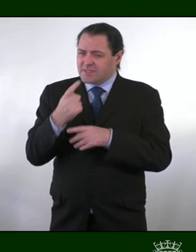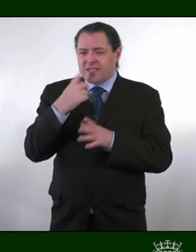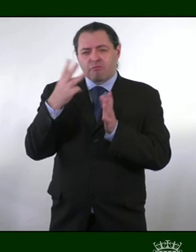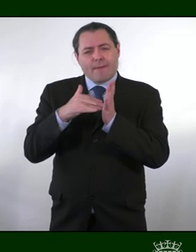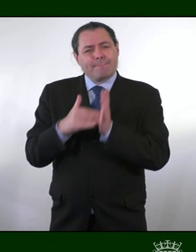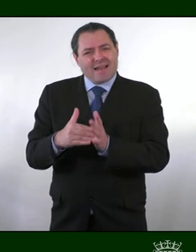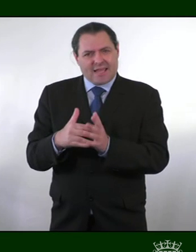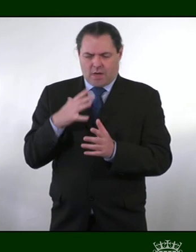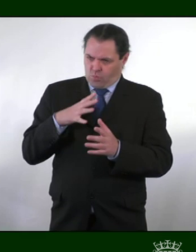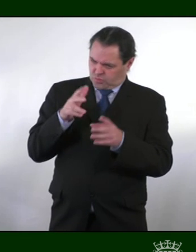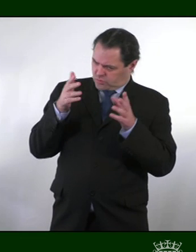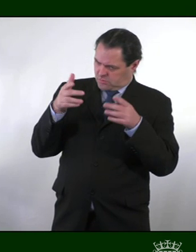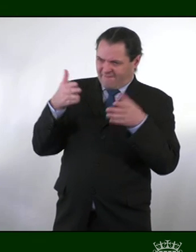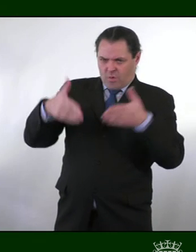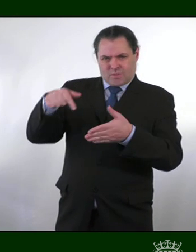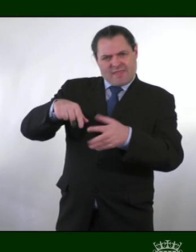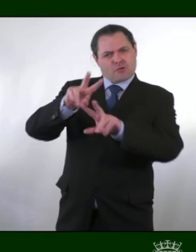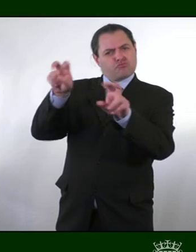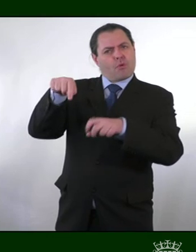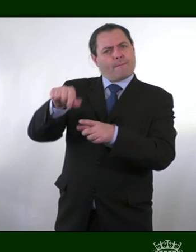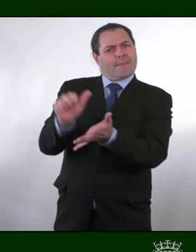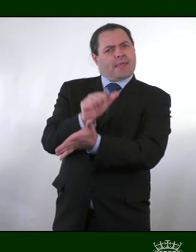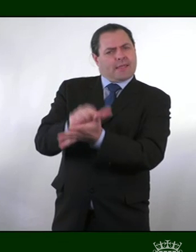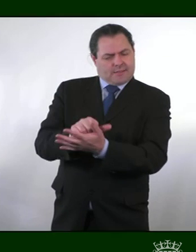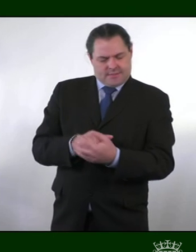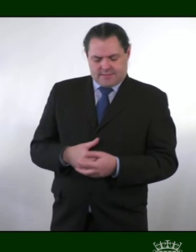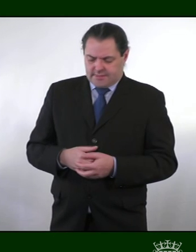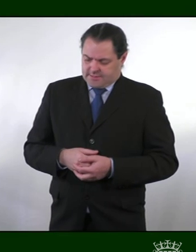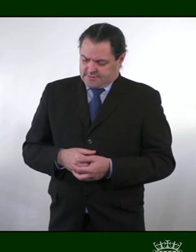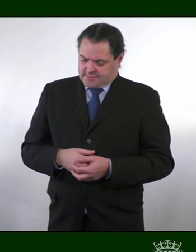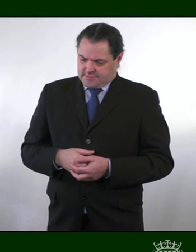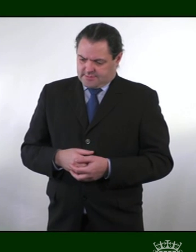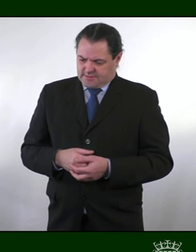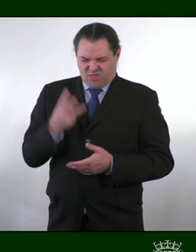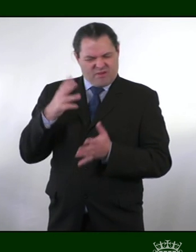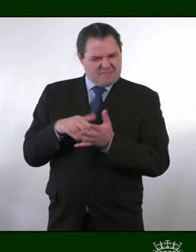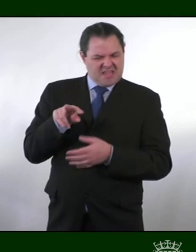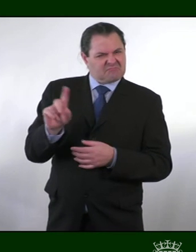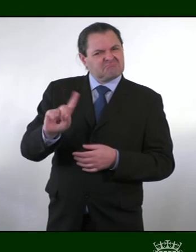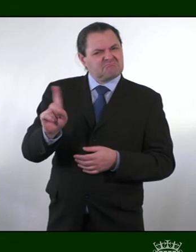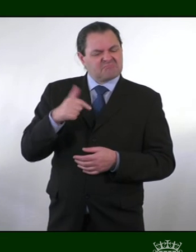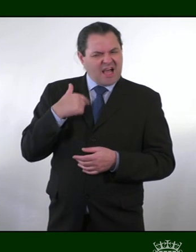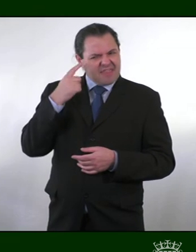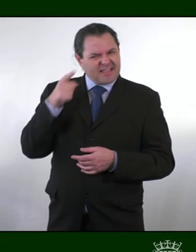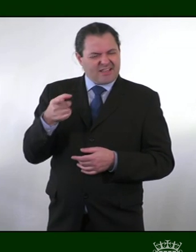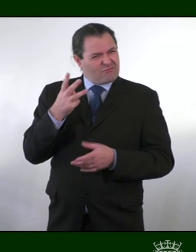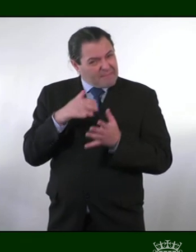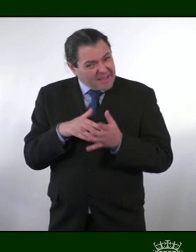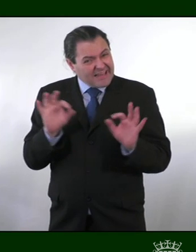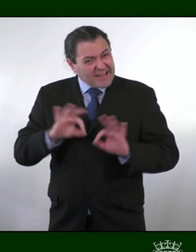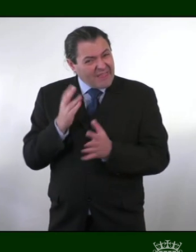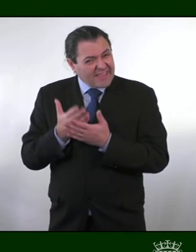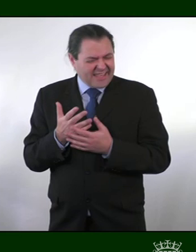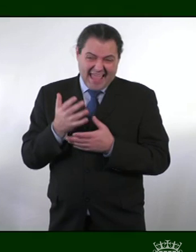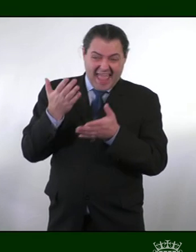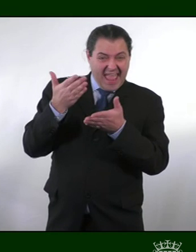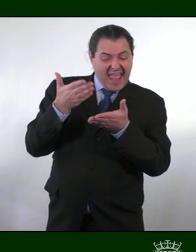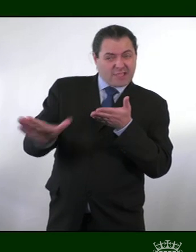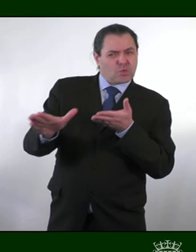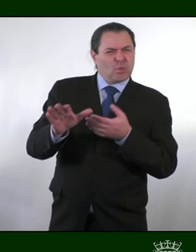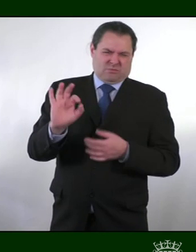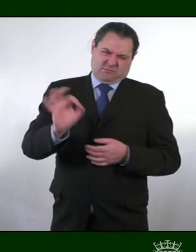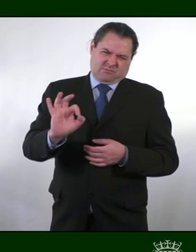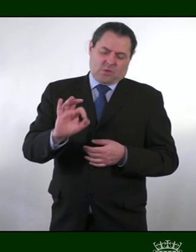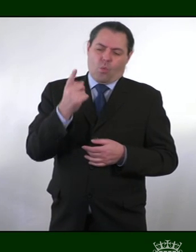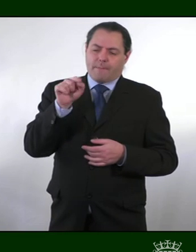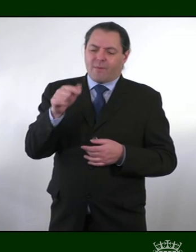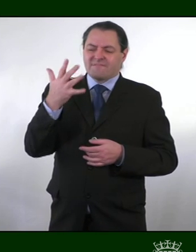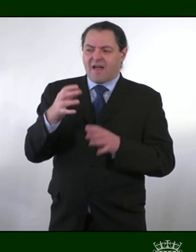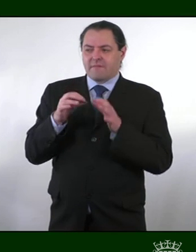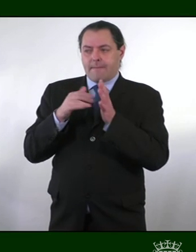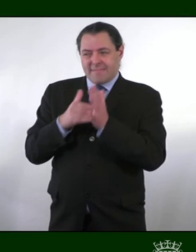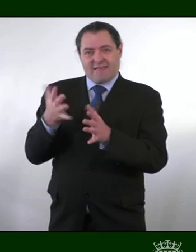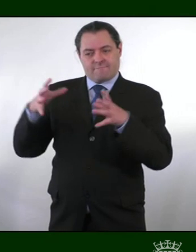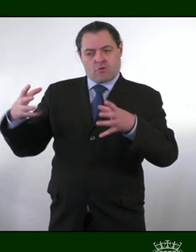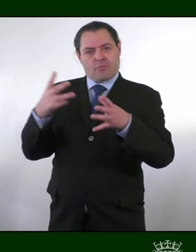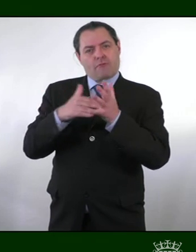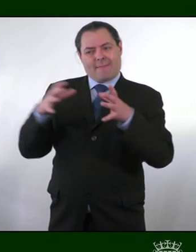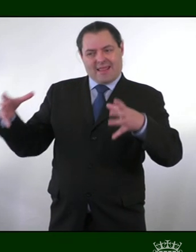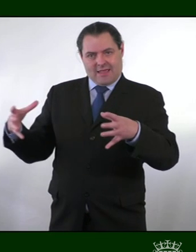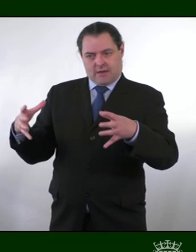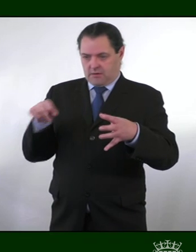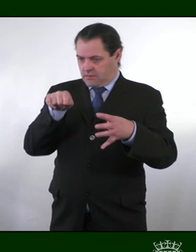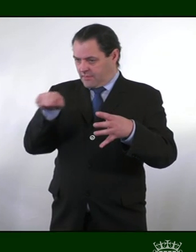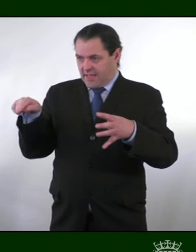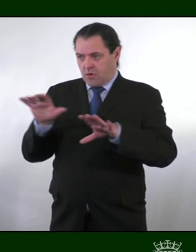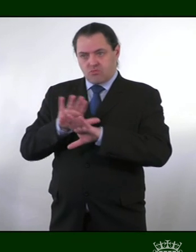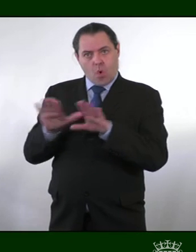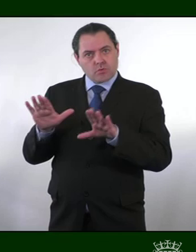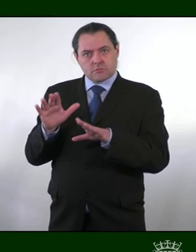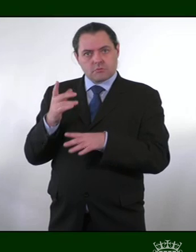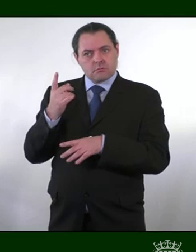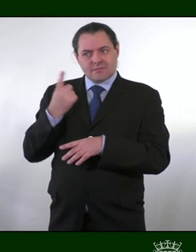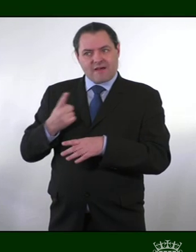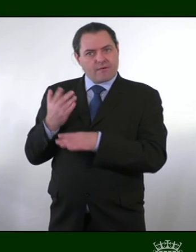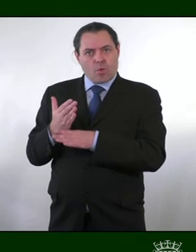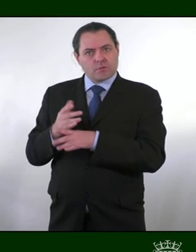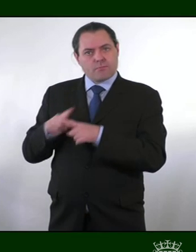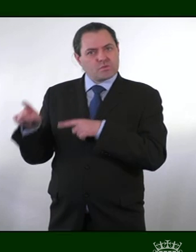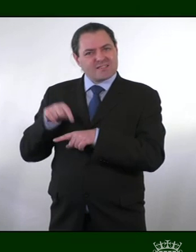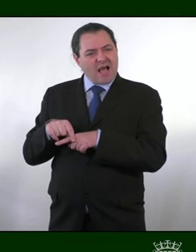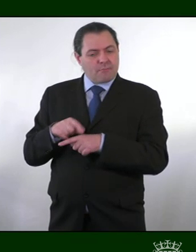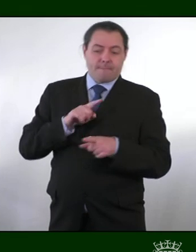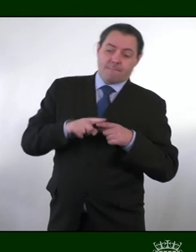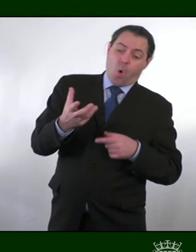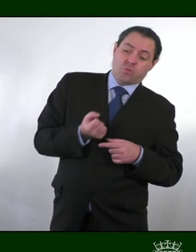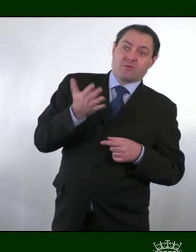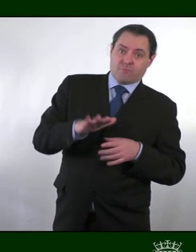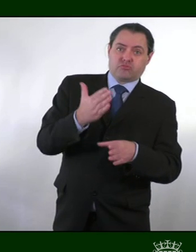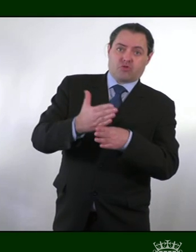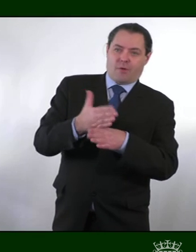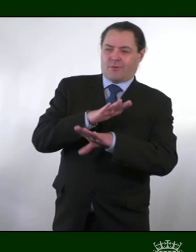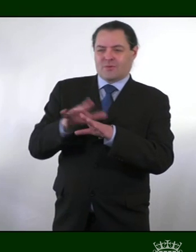I would like to address this point properly. It is not a number that I recognise, and I do not think that it is right to describe those people as excluded, as 1.5 million of those people are not majority self-employed; they are people who earn the majority of their income from being employed.